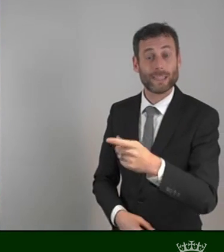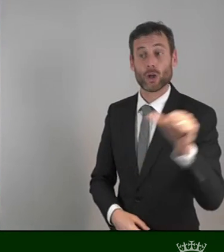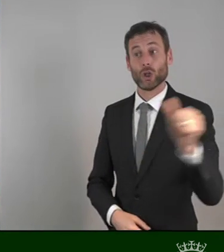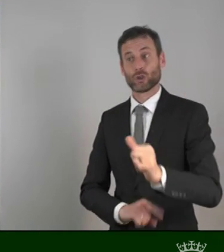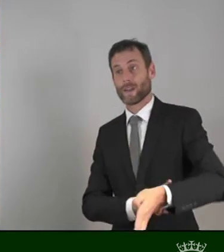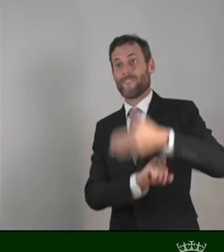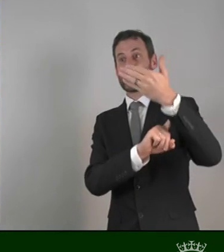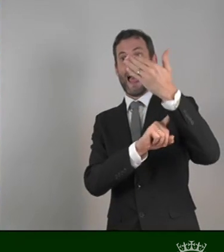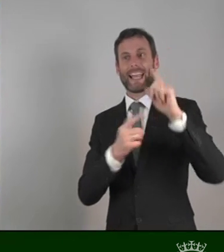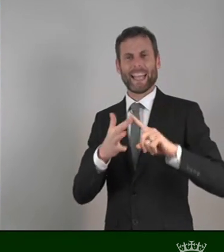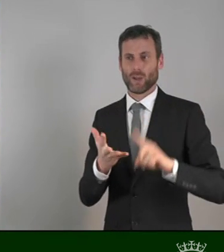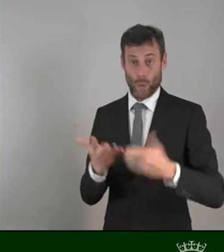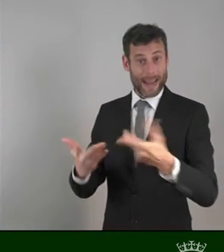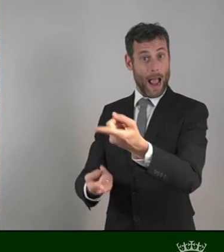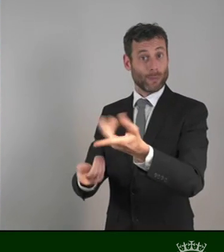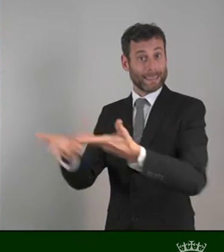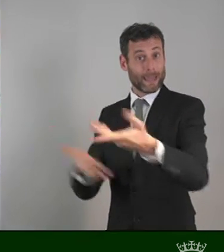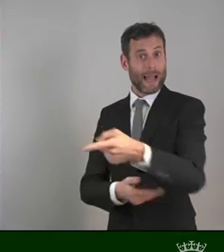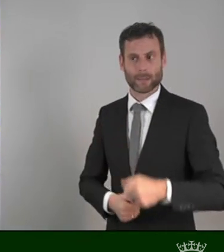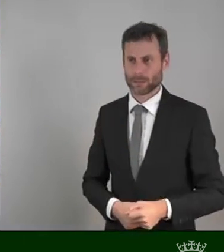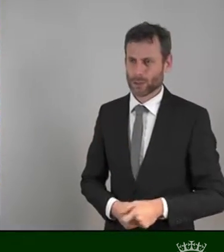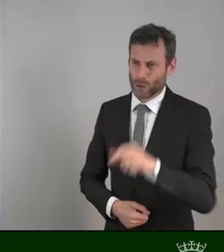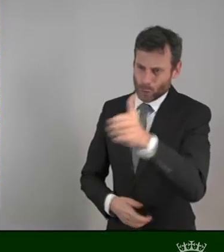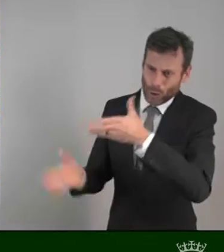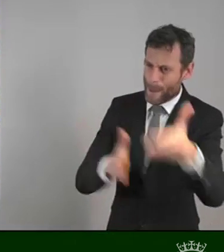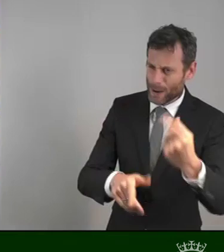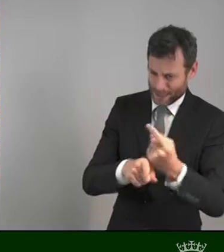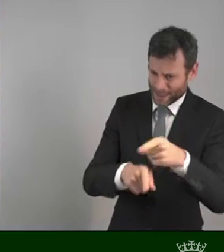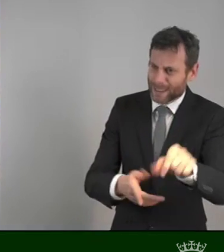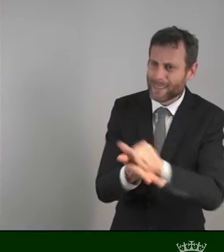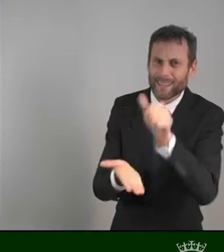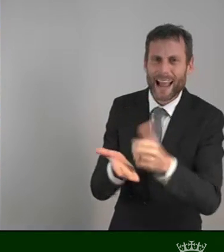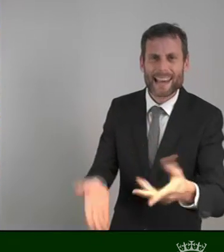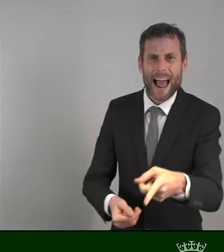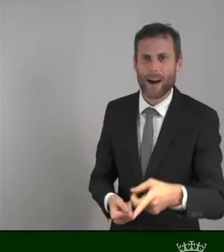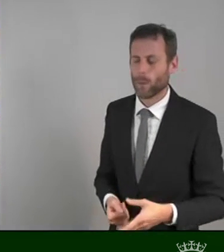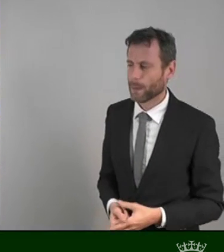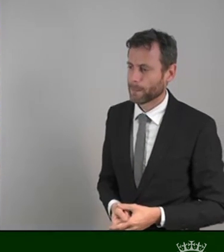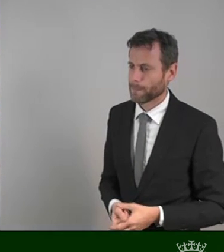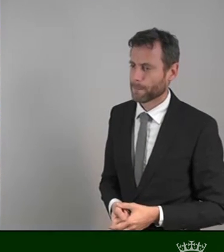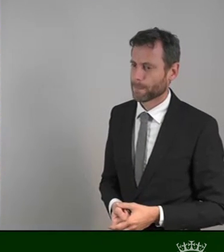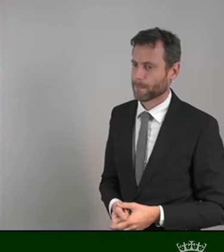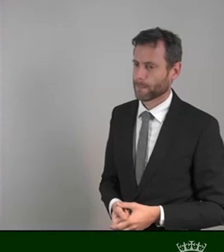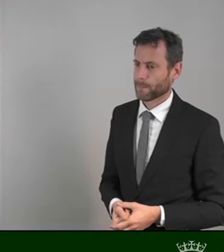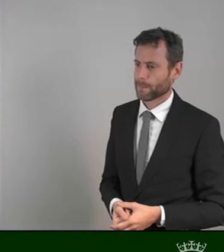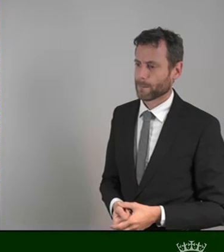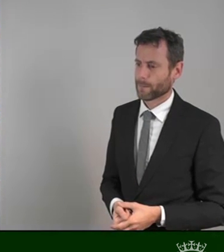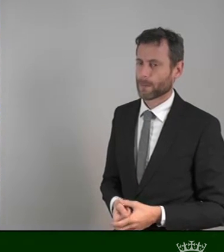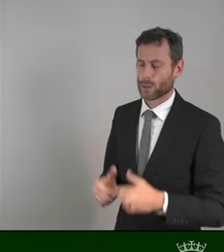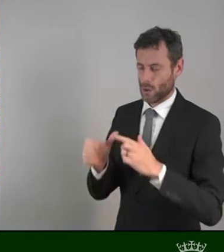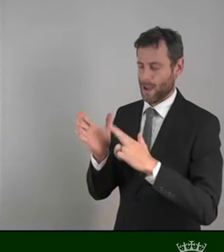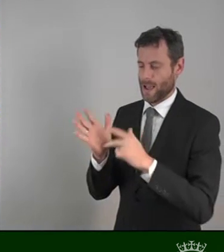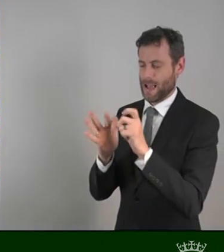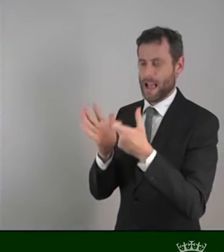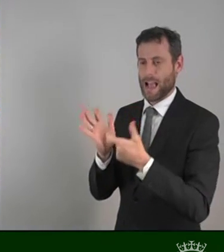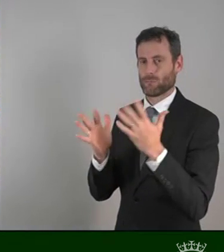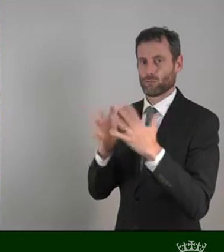It should get on with the day job.